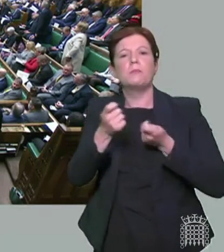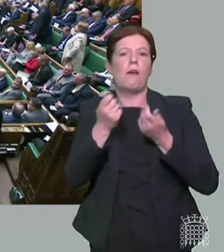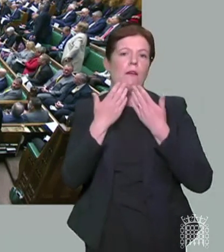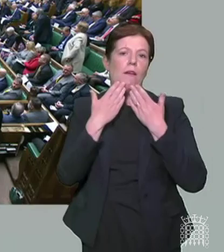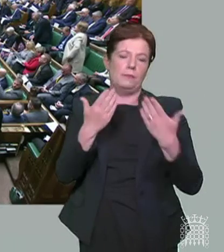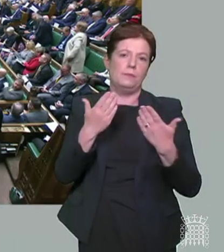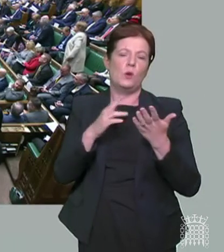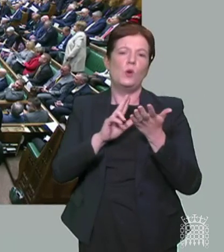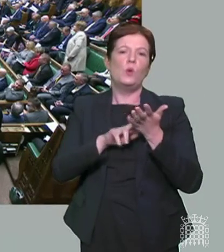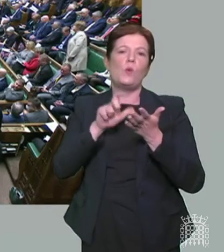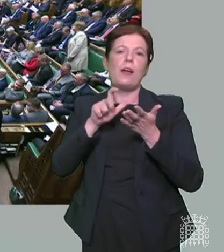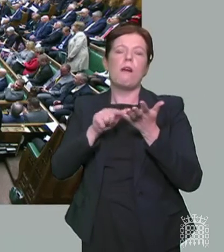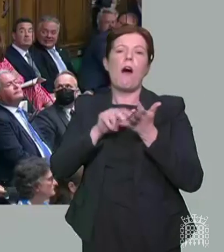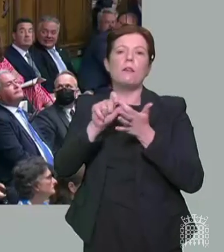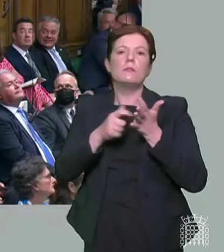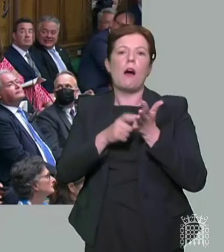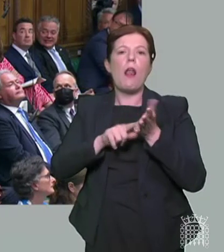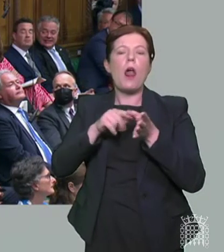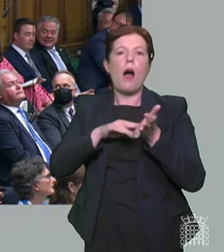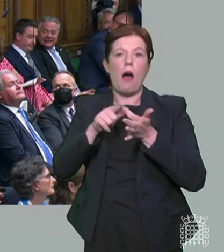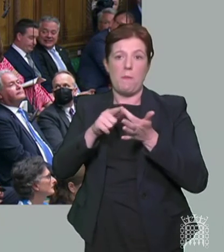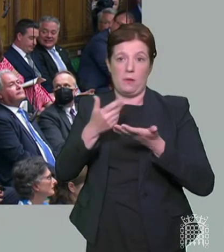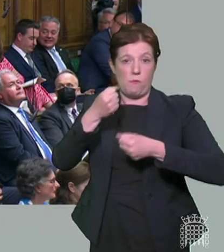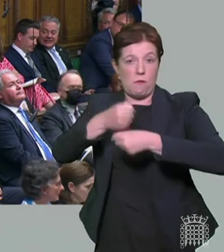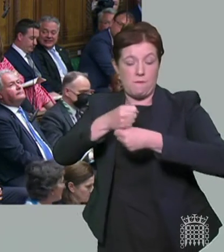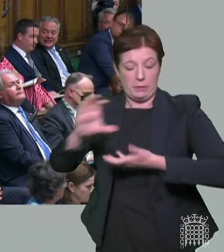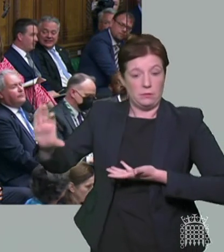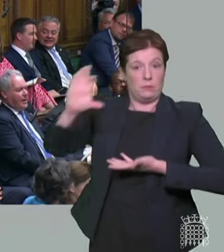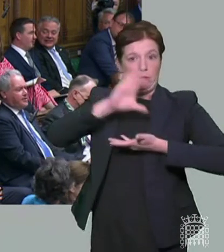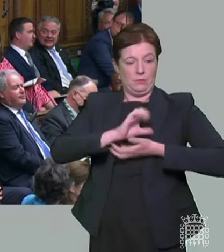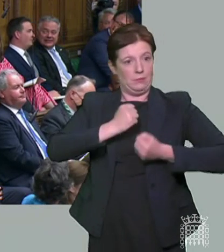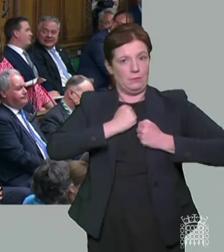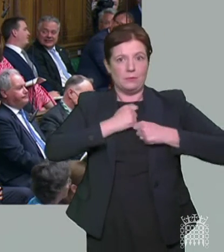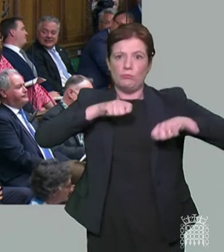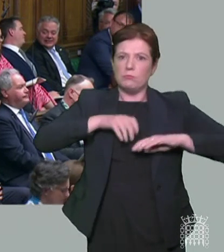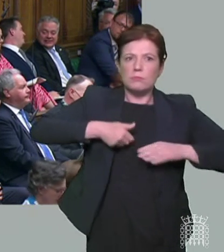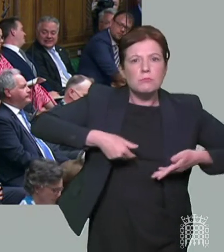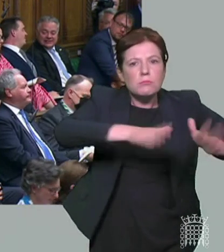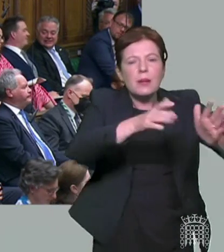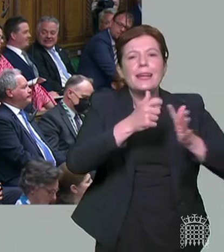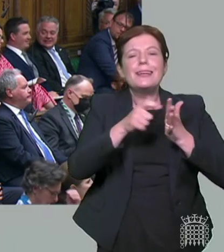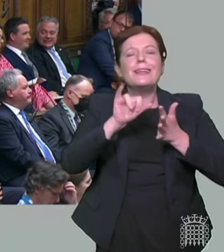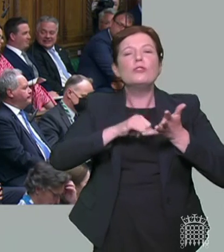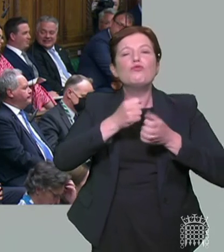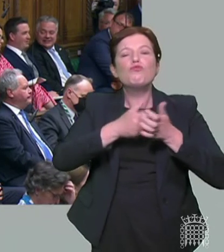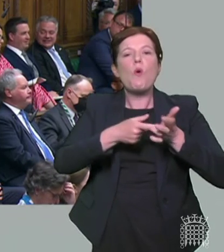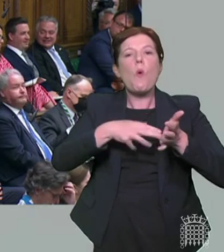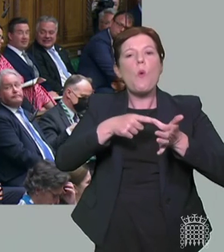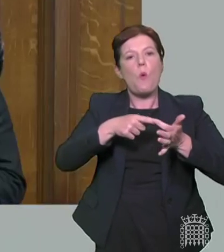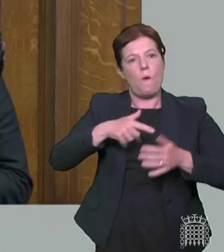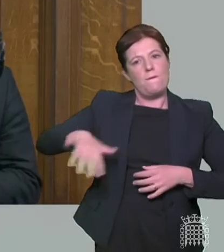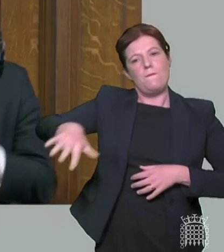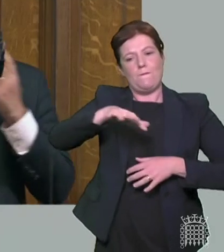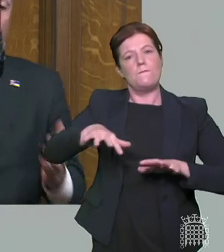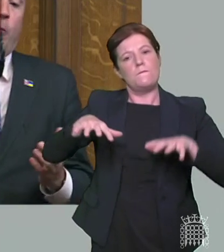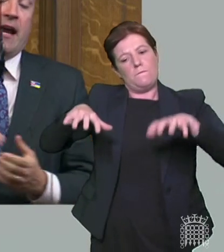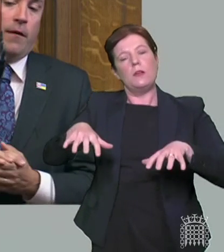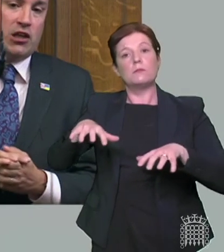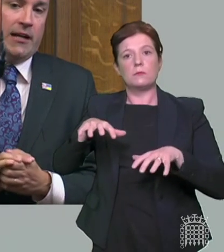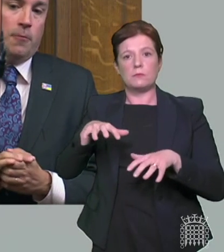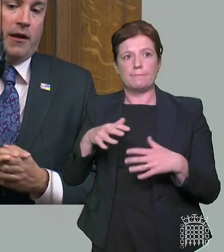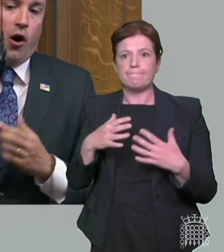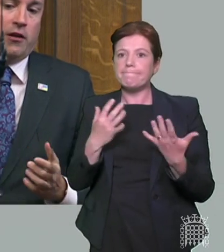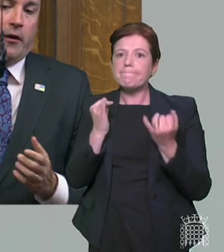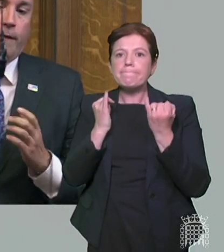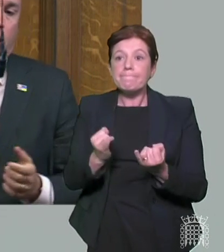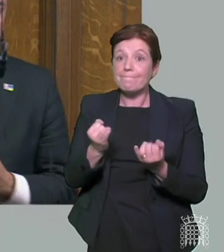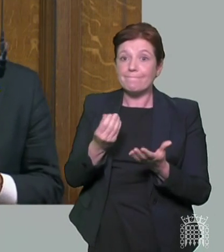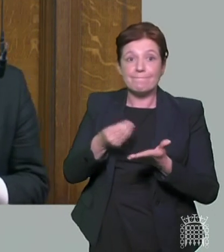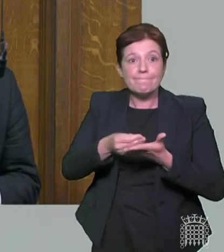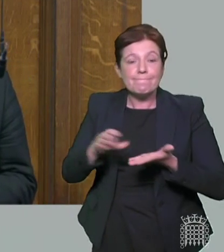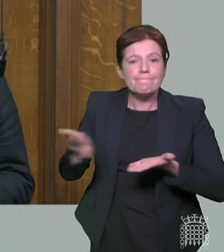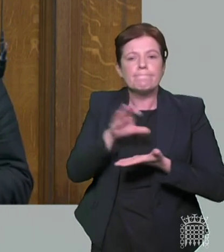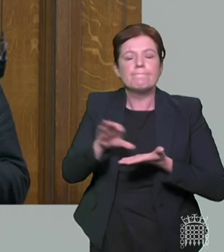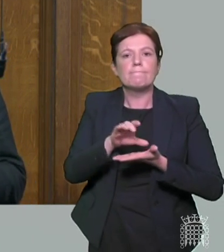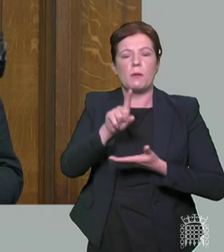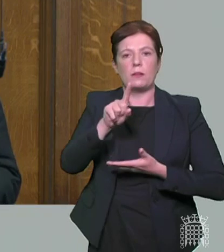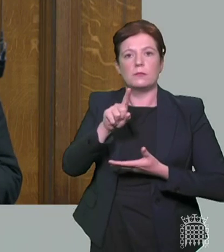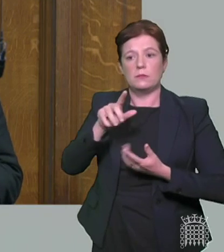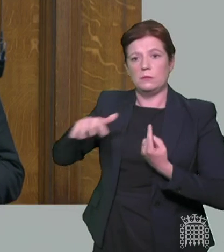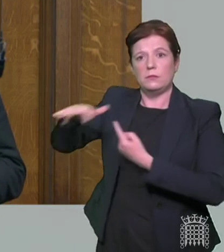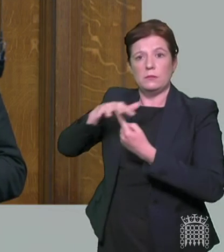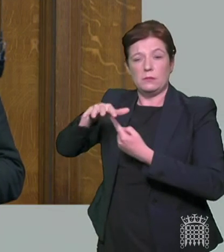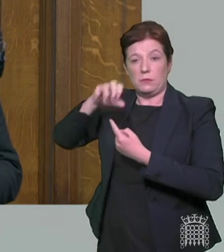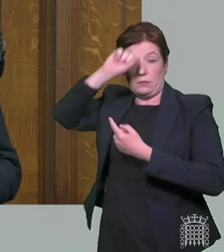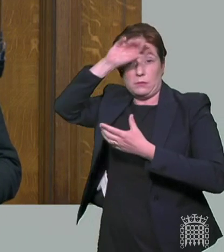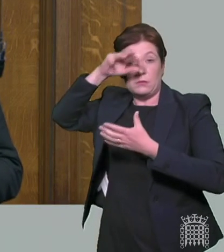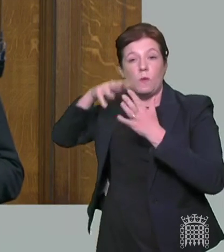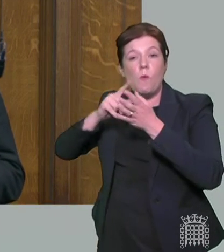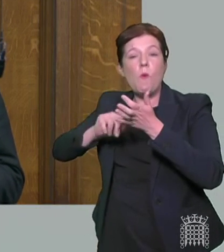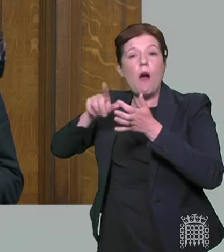Newcastle-under-Lyme is receiving over £50 million of Government investment into our high street and the high street of Kidsgrove in the neighbouring constituency of my honourable Friend the Member for Stoke-on-Trent North , but it is all being overshadowed by the ongoing environmental disaster at Walleys Quarry.